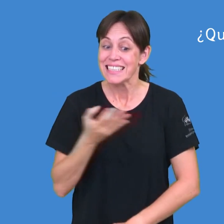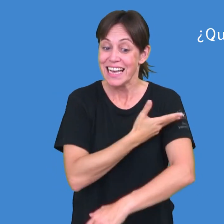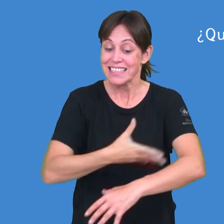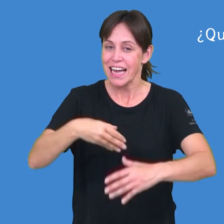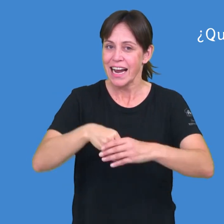sangre